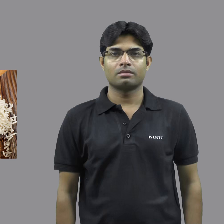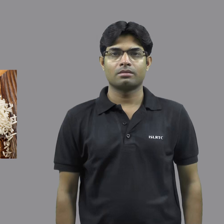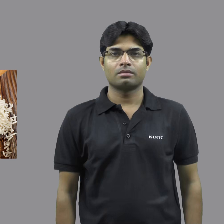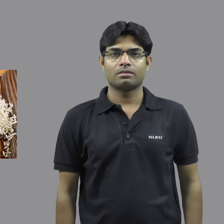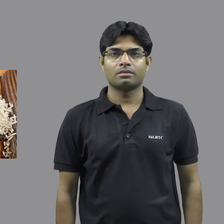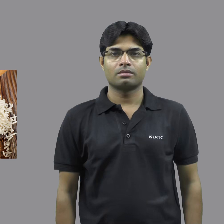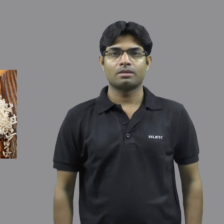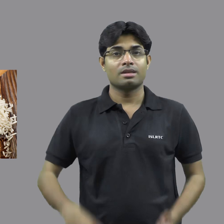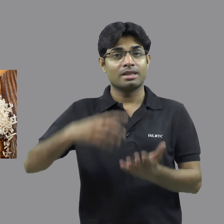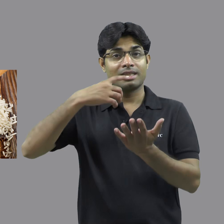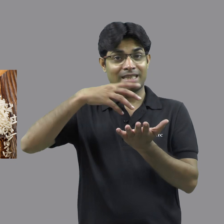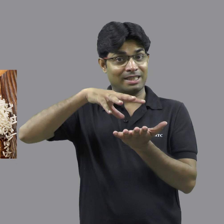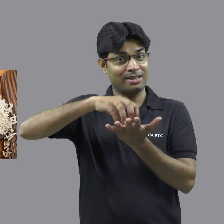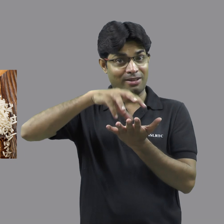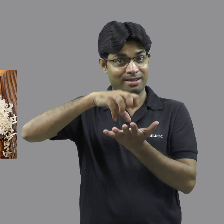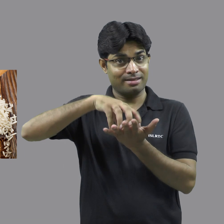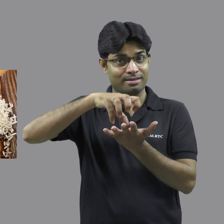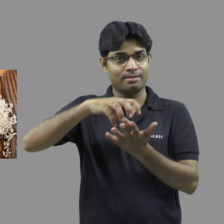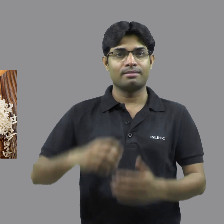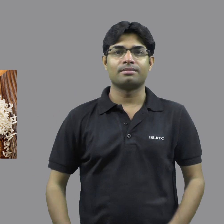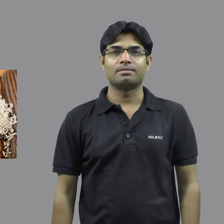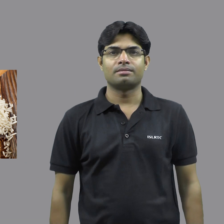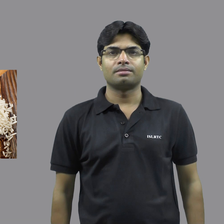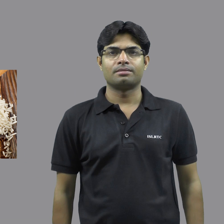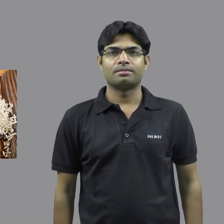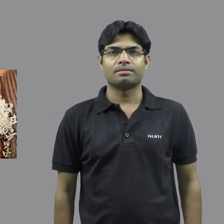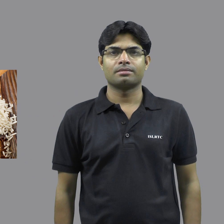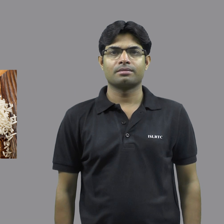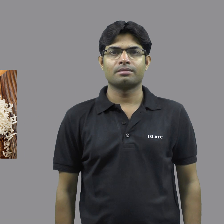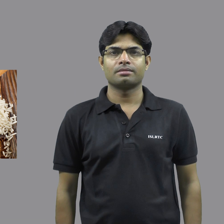Rice